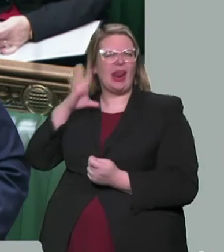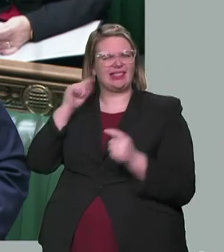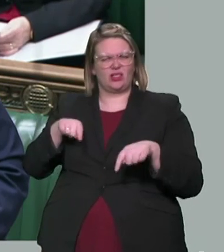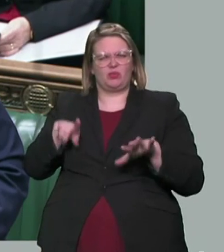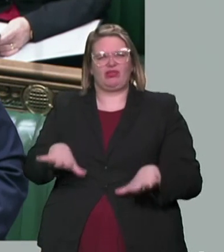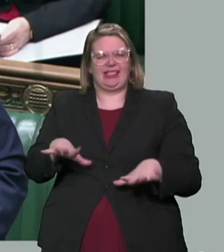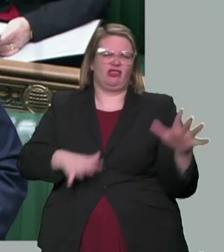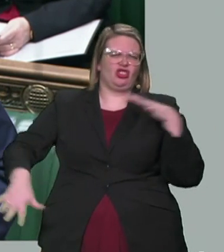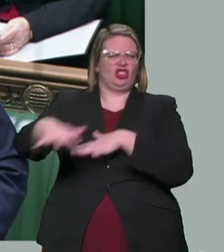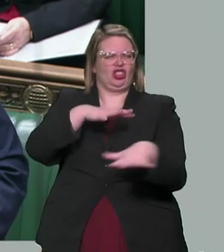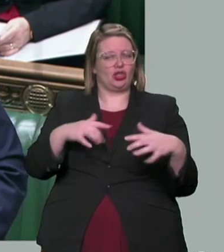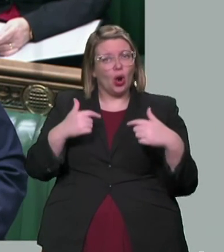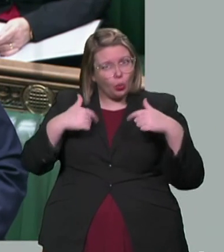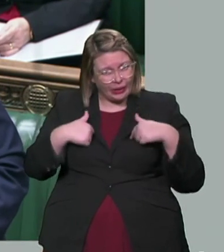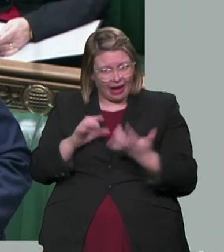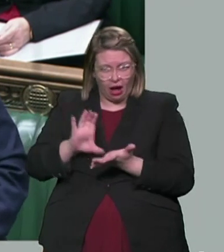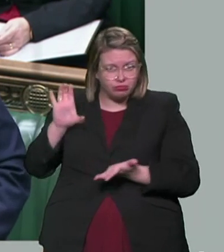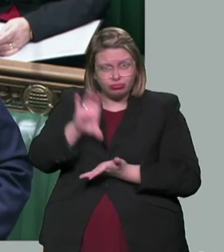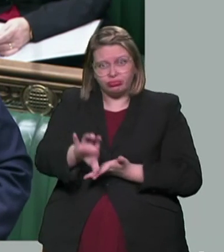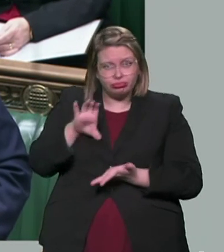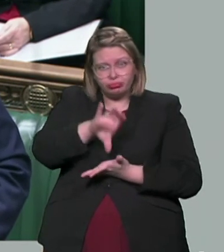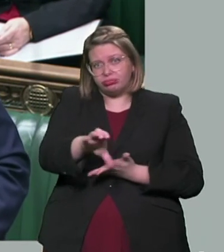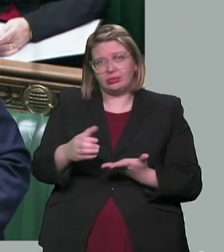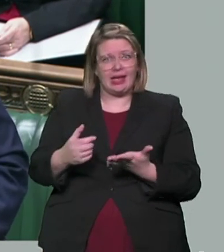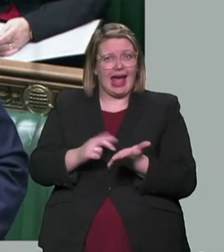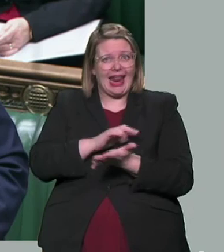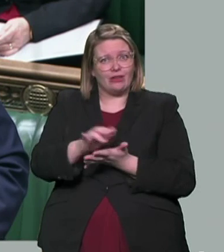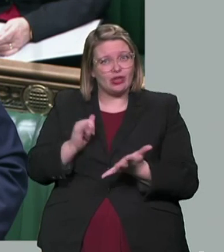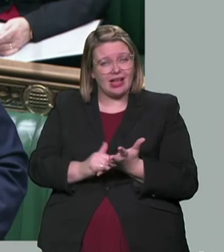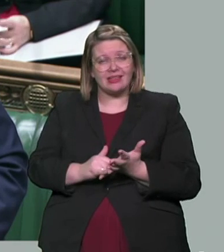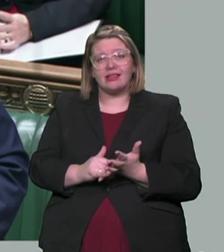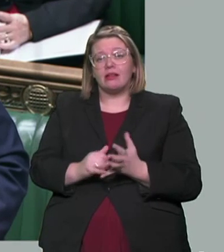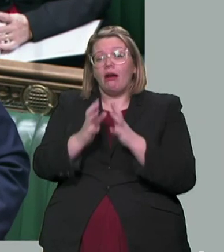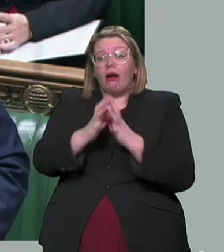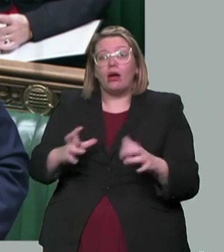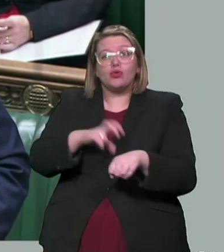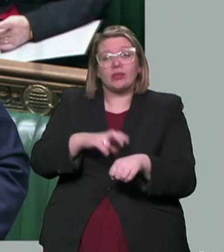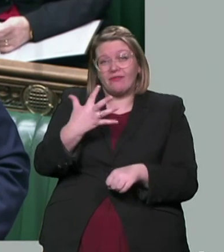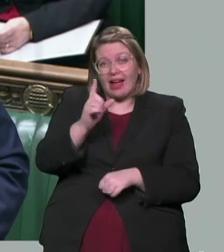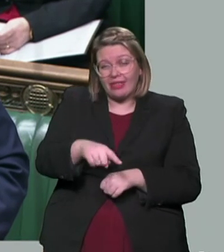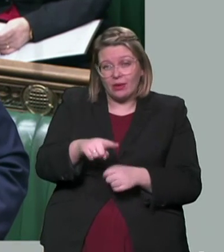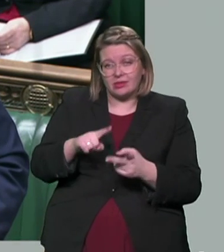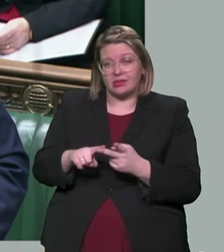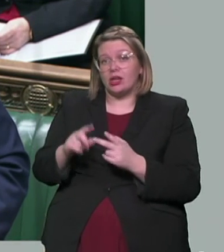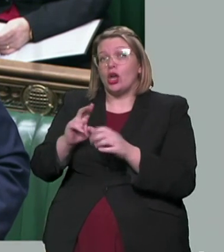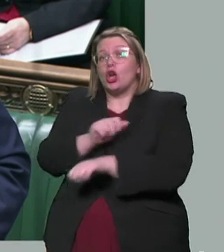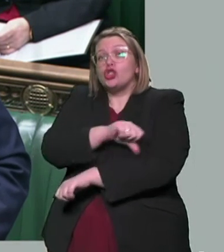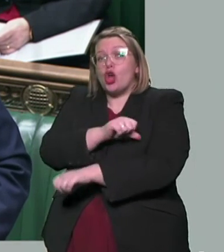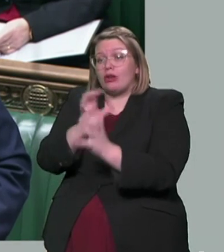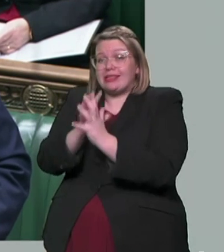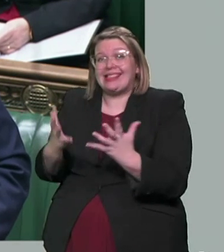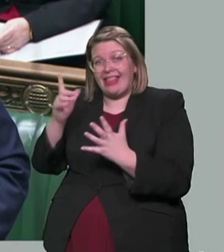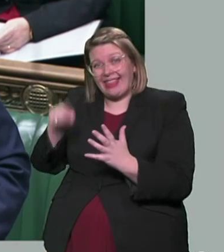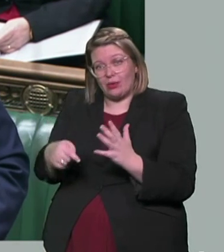We are investing record sums in the NHS. There are 5,000 more doctors and 10,000 more nurses now than there were last year.